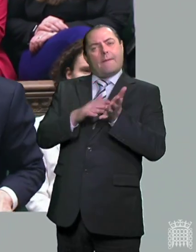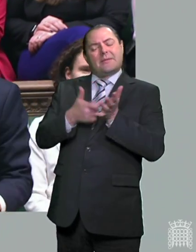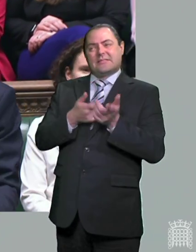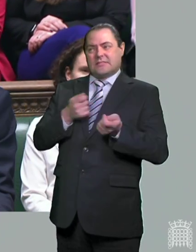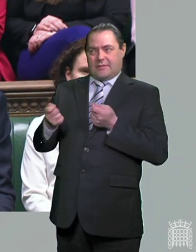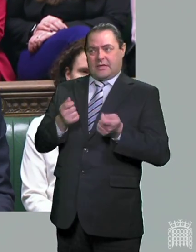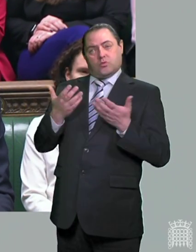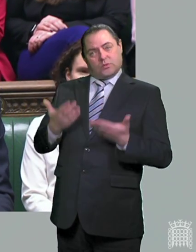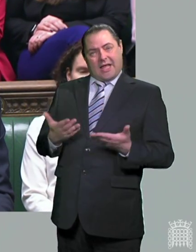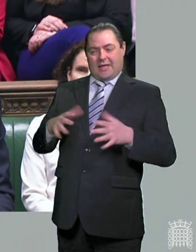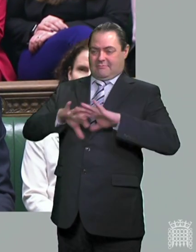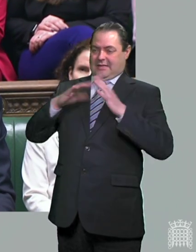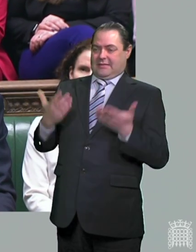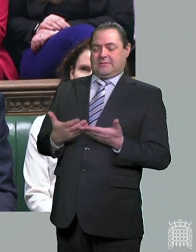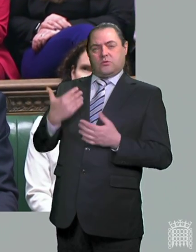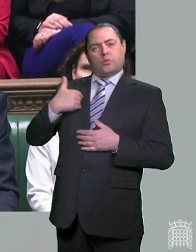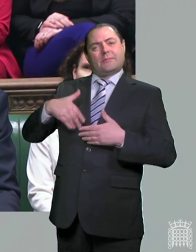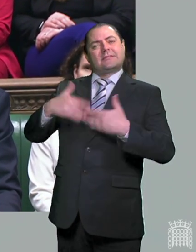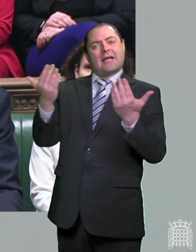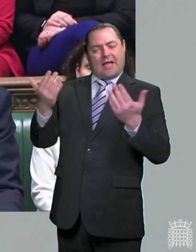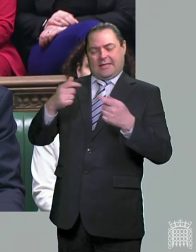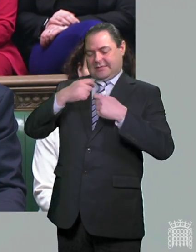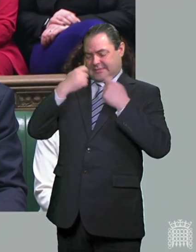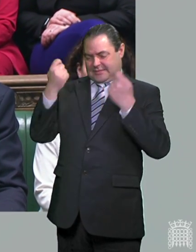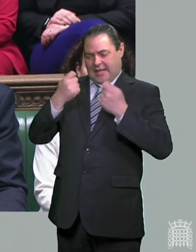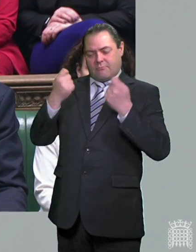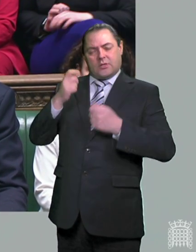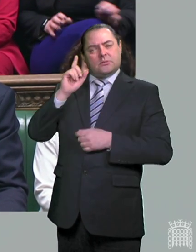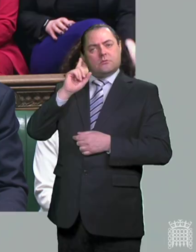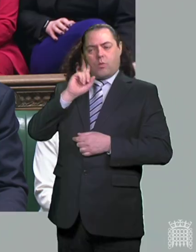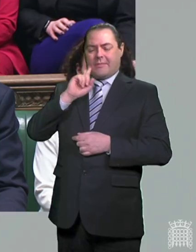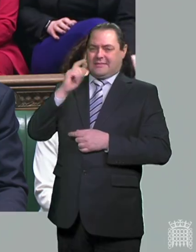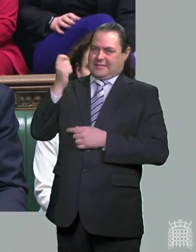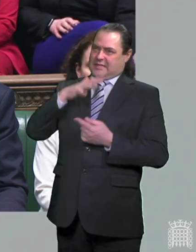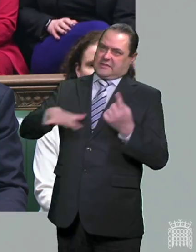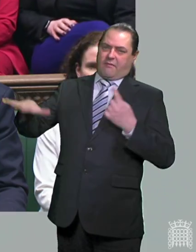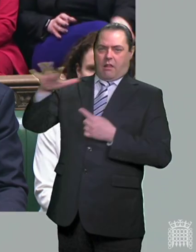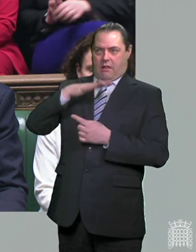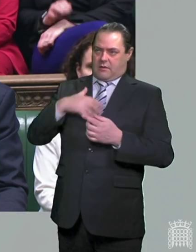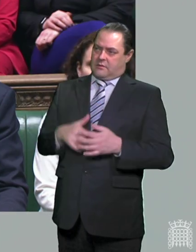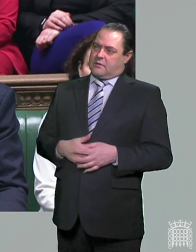Today, on International Women’s Day, we celebrate the successes of women in our society.